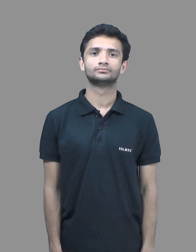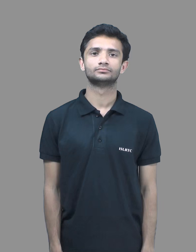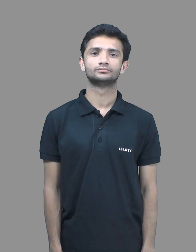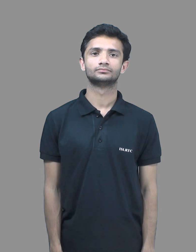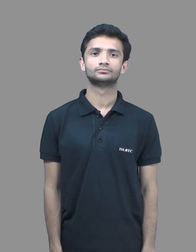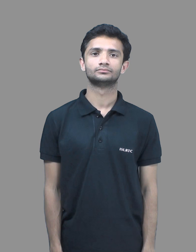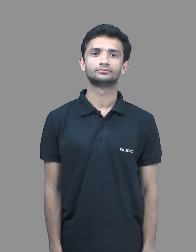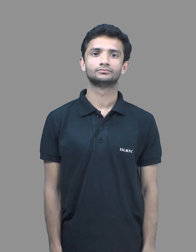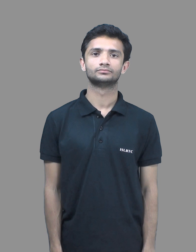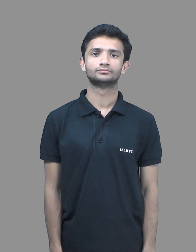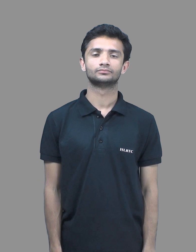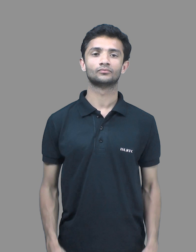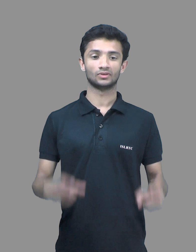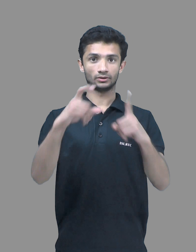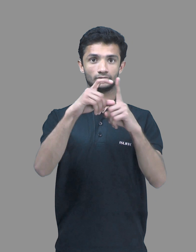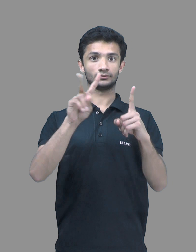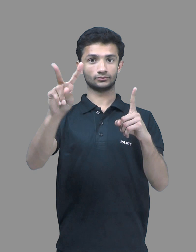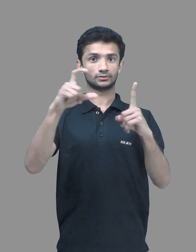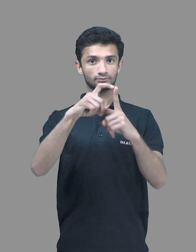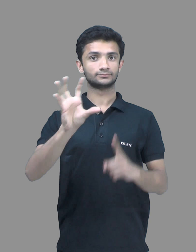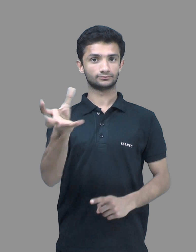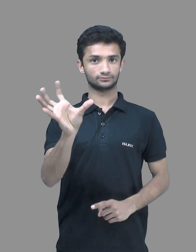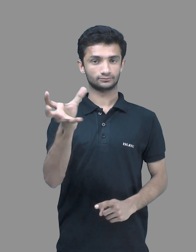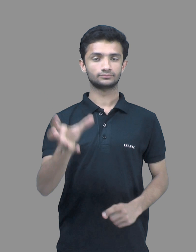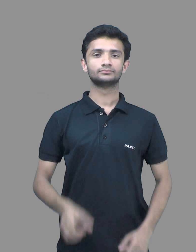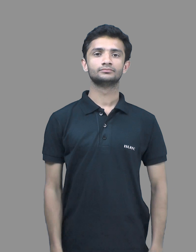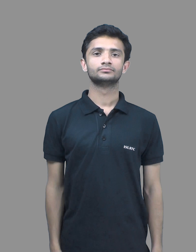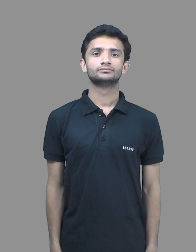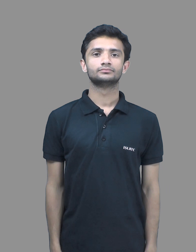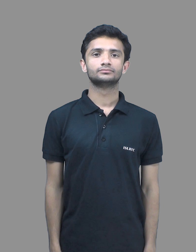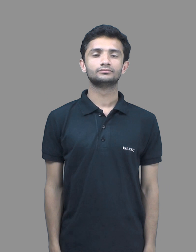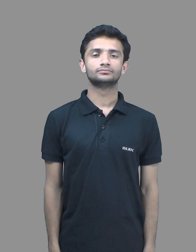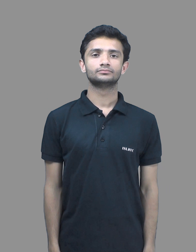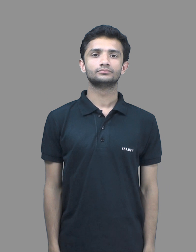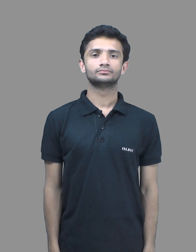DVD